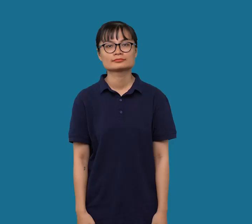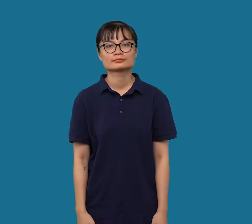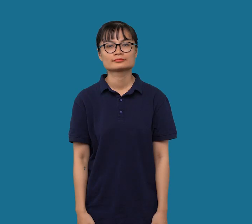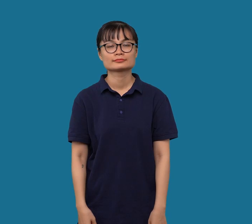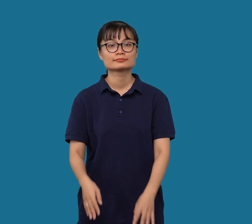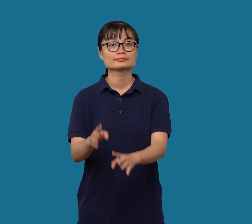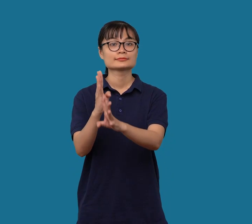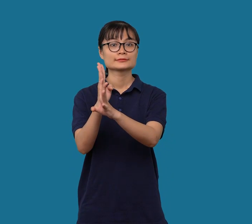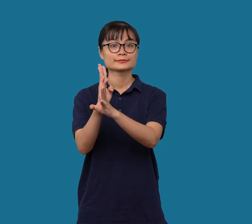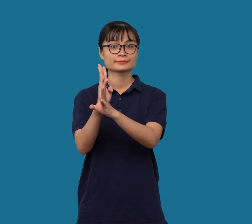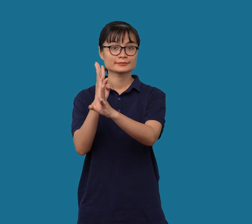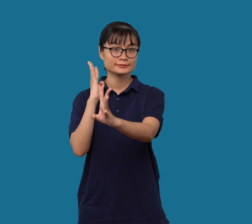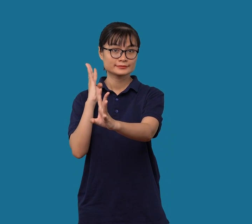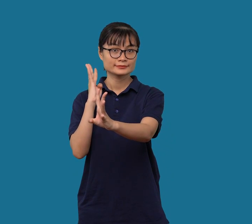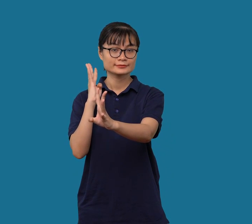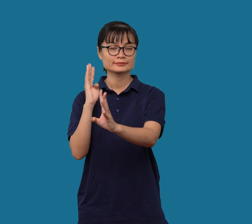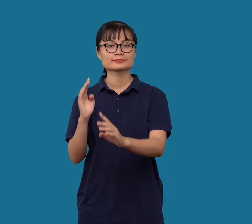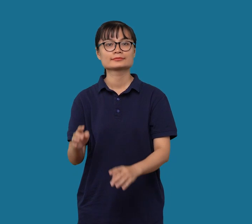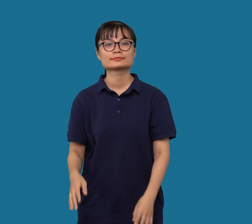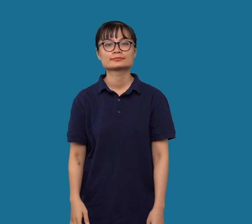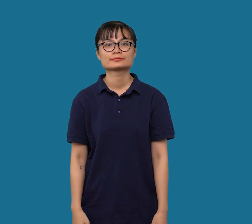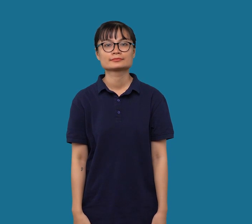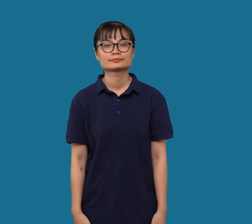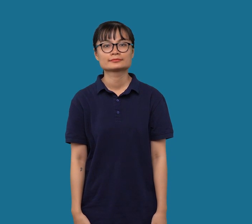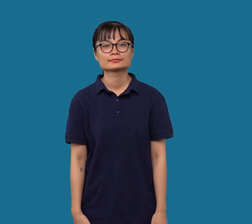xếp hàng